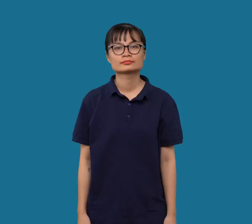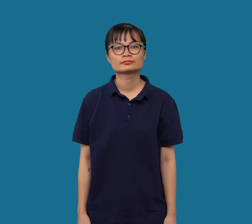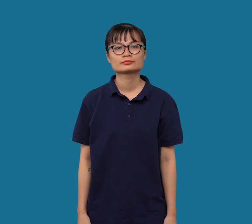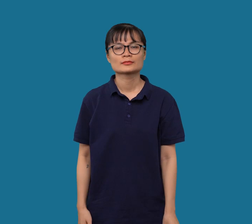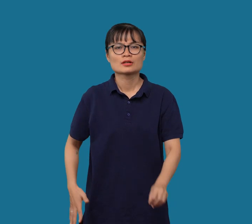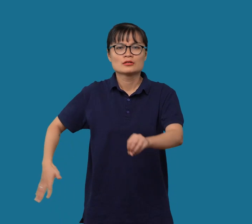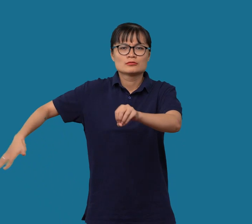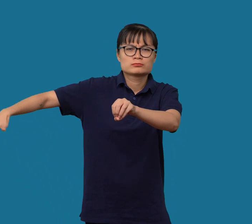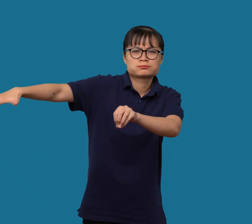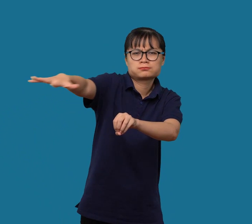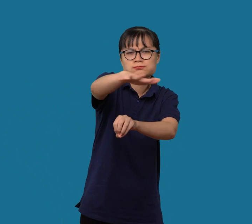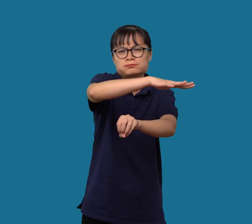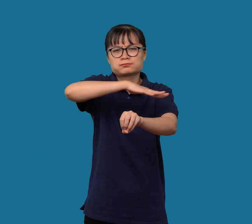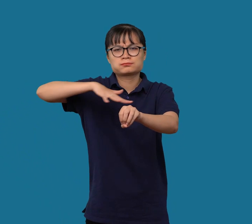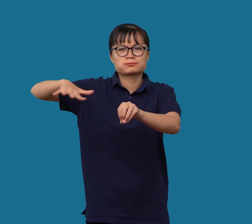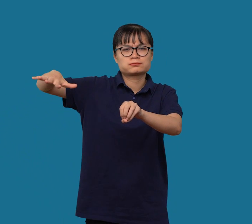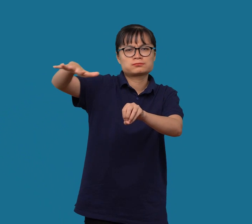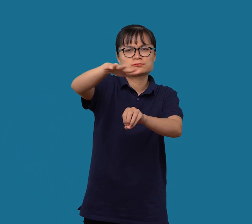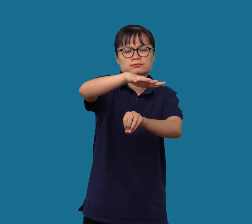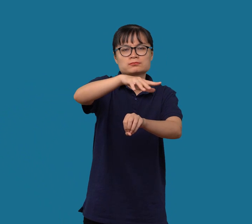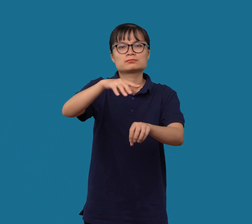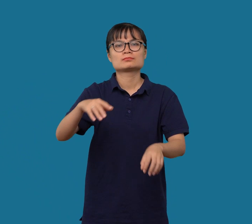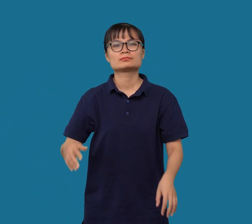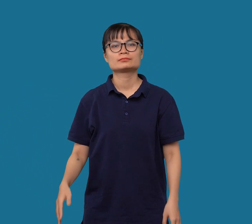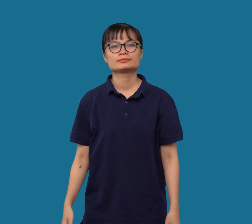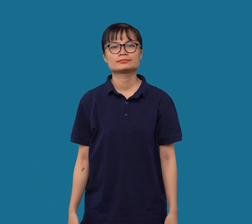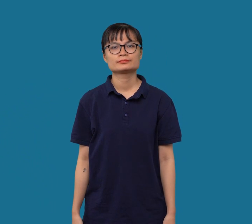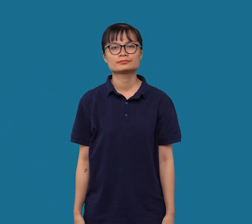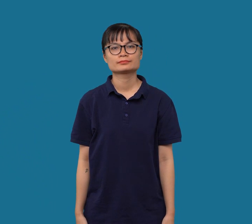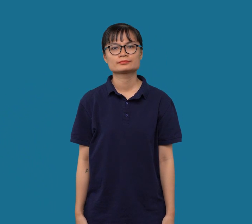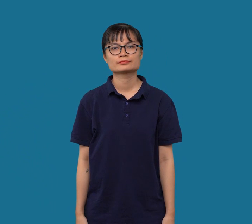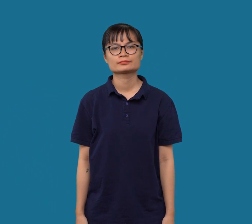vũ trụ